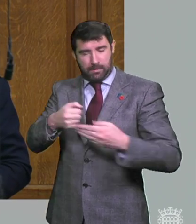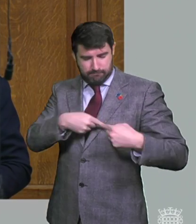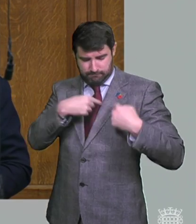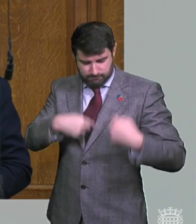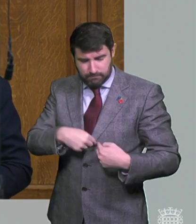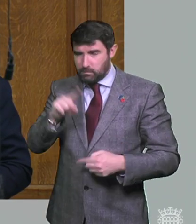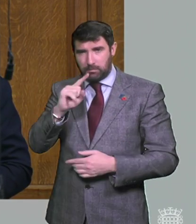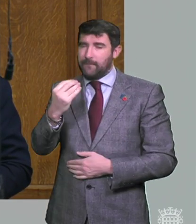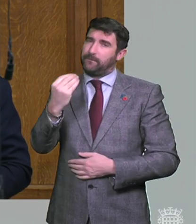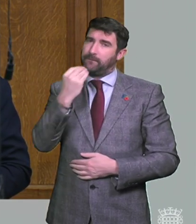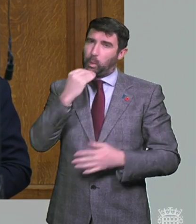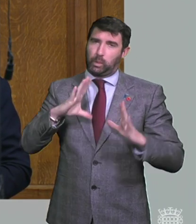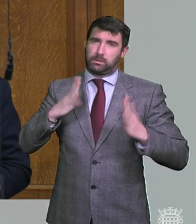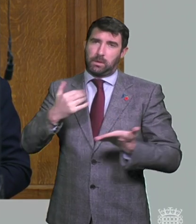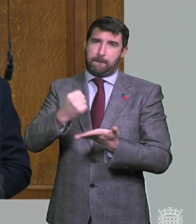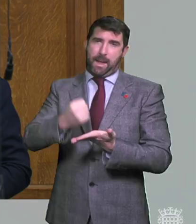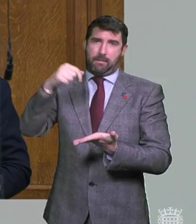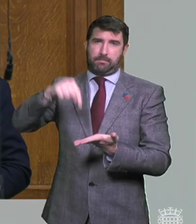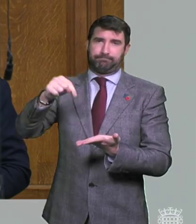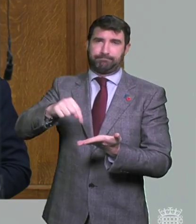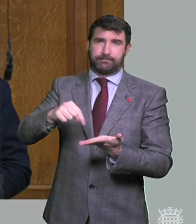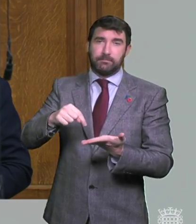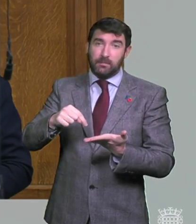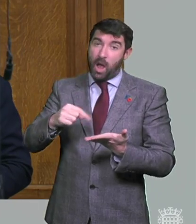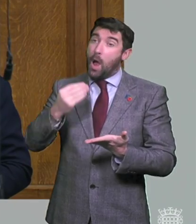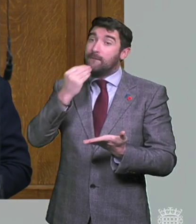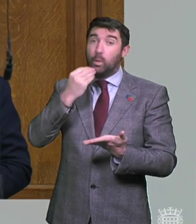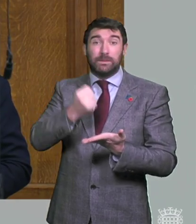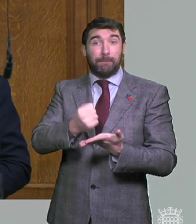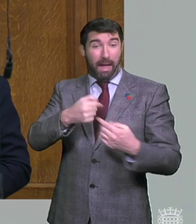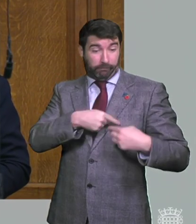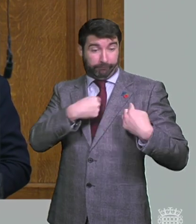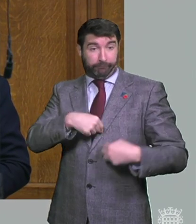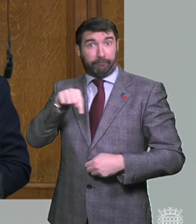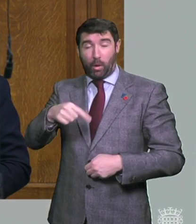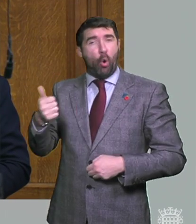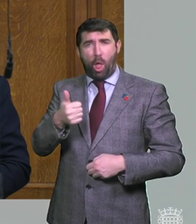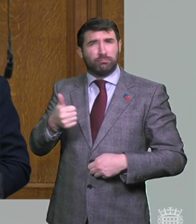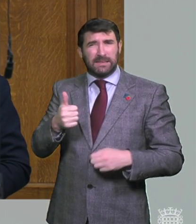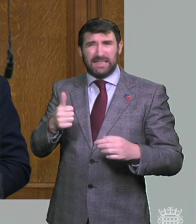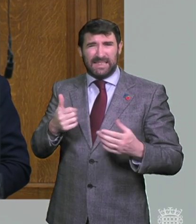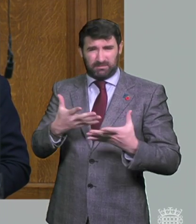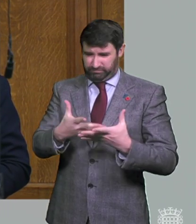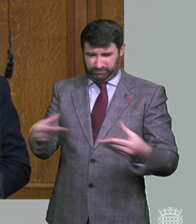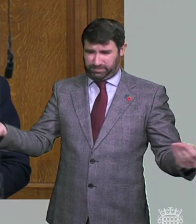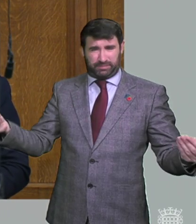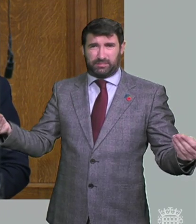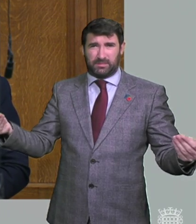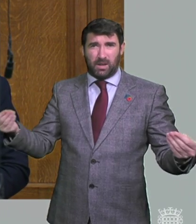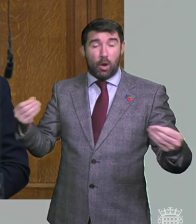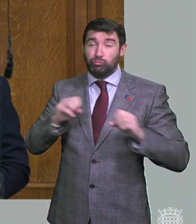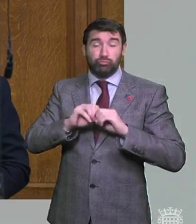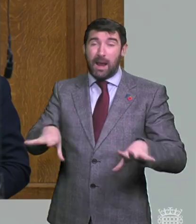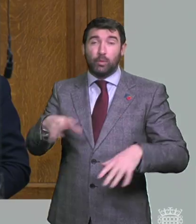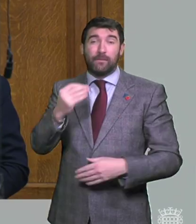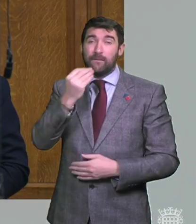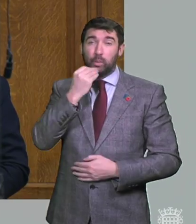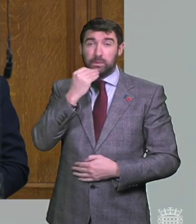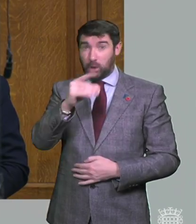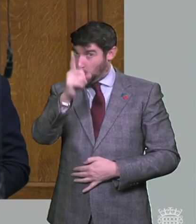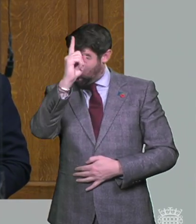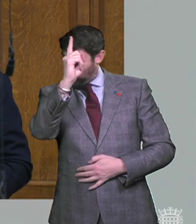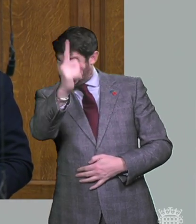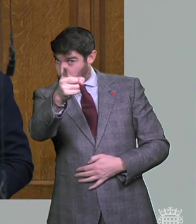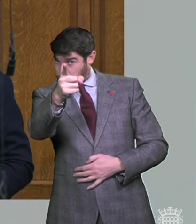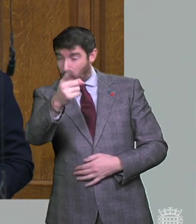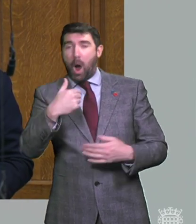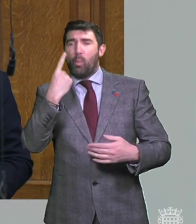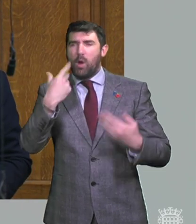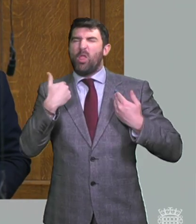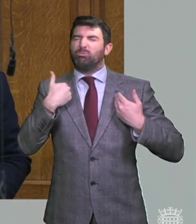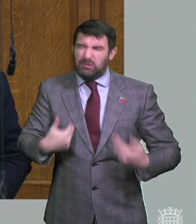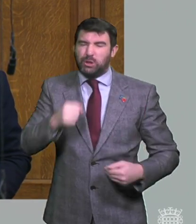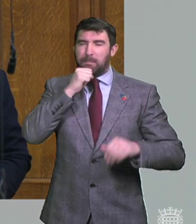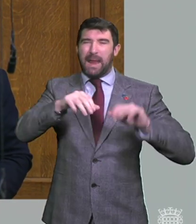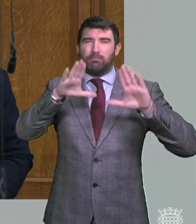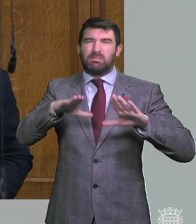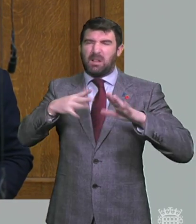Does the Prime Minister understand the despair my constituents feel that he, as one of the richest men in Britain, is doing so little— Conservative Members do not like the truth, Mr Speaker.